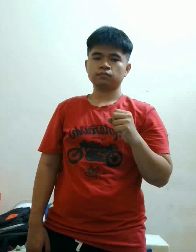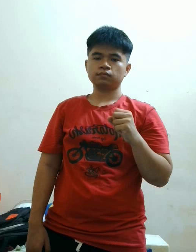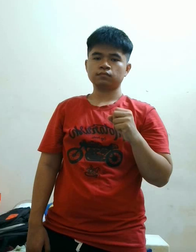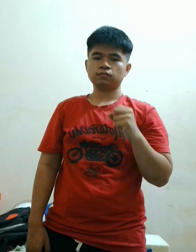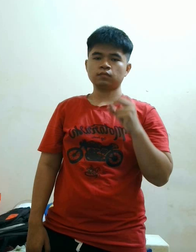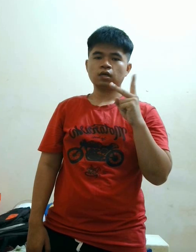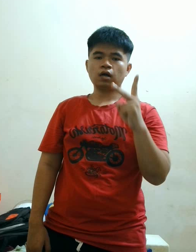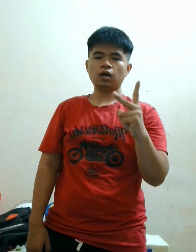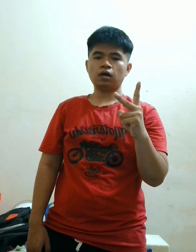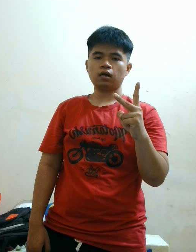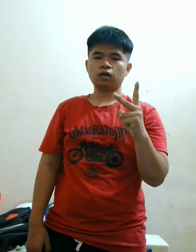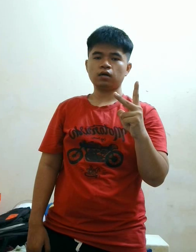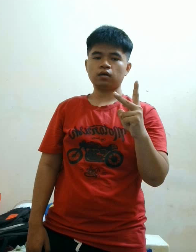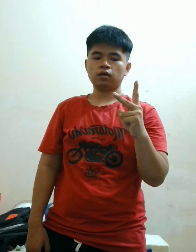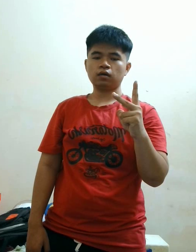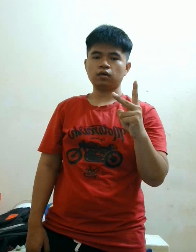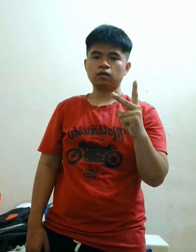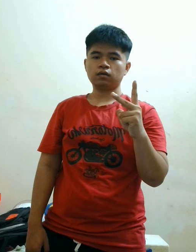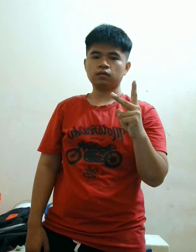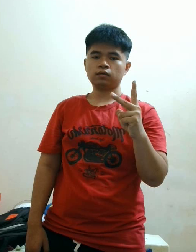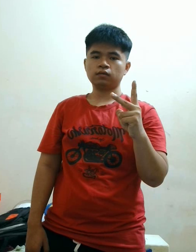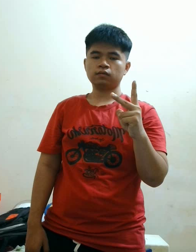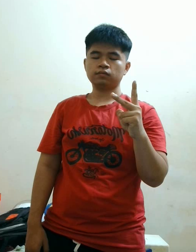h